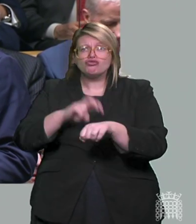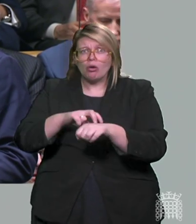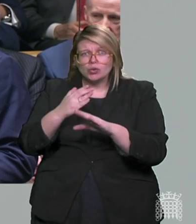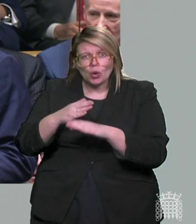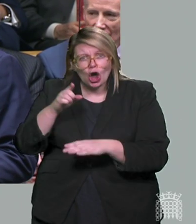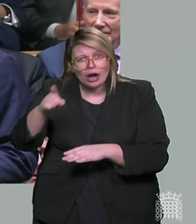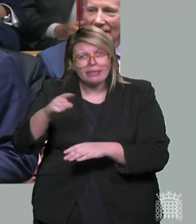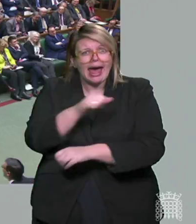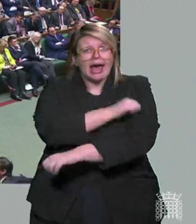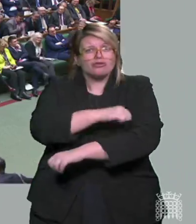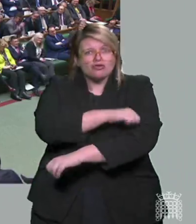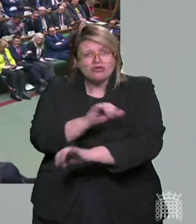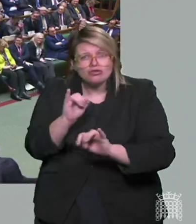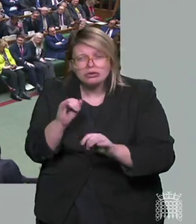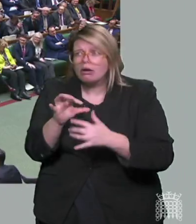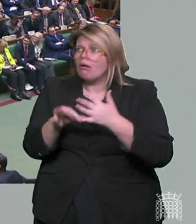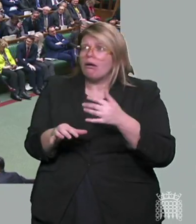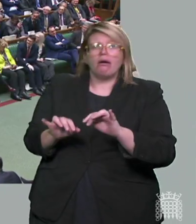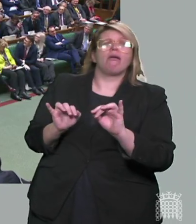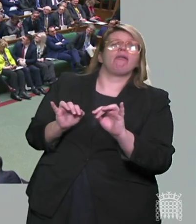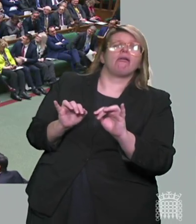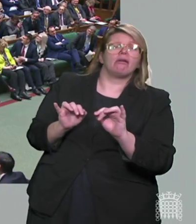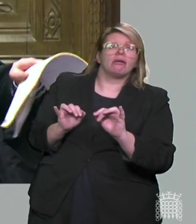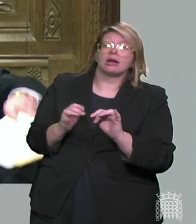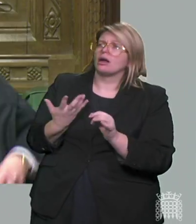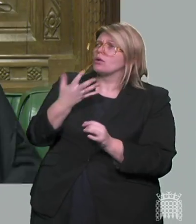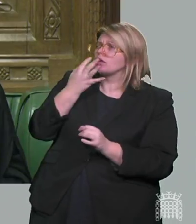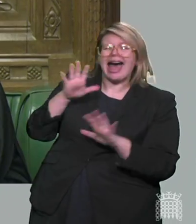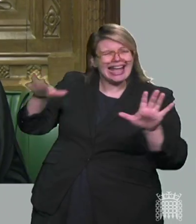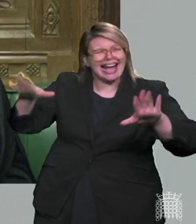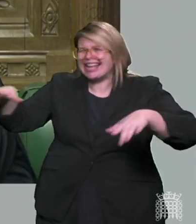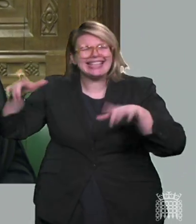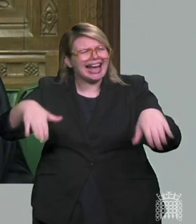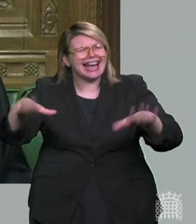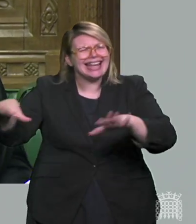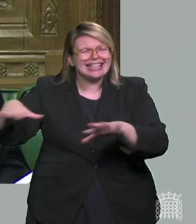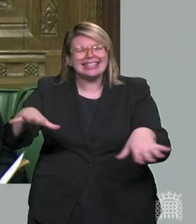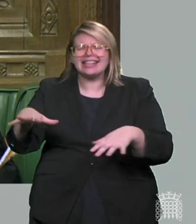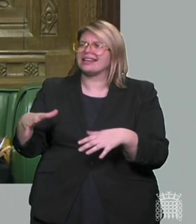Can he tell the House—